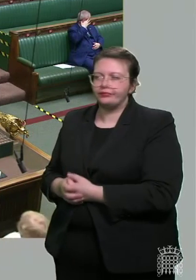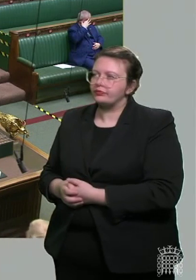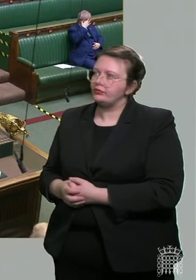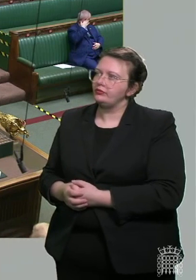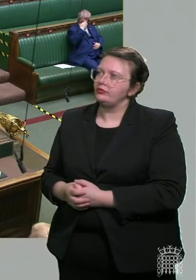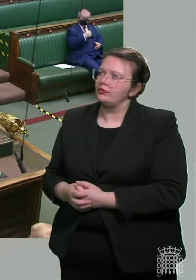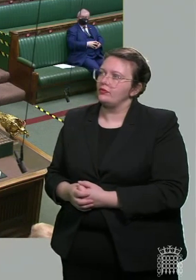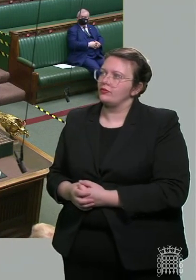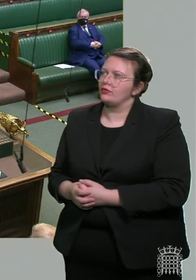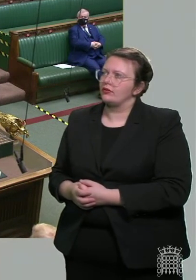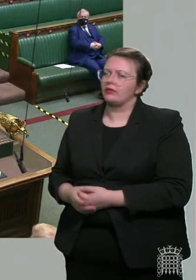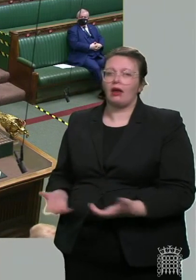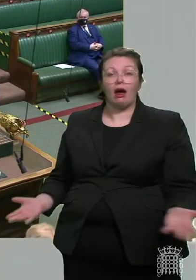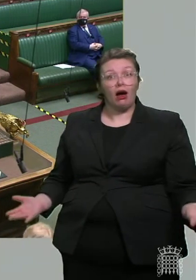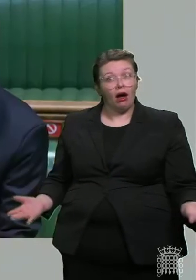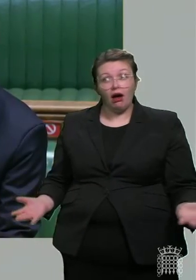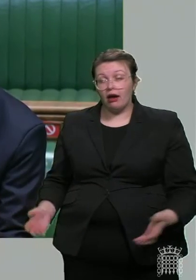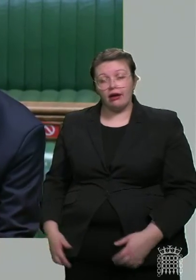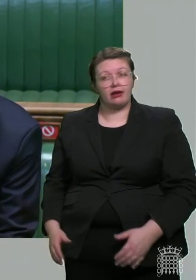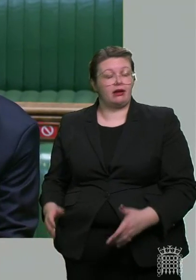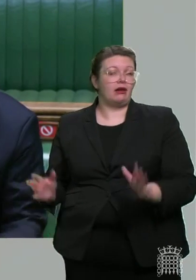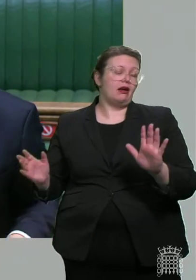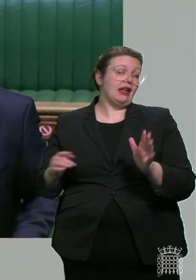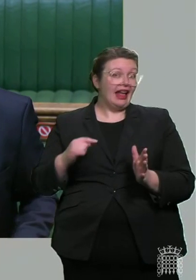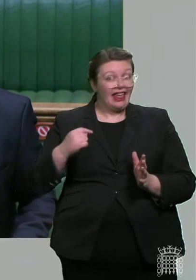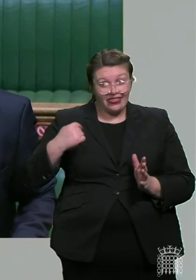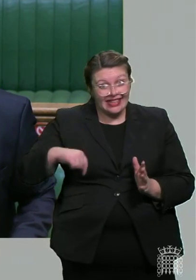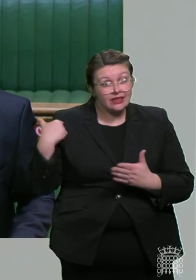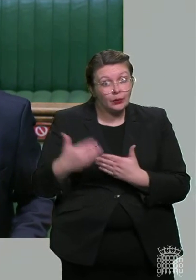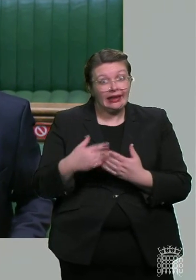This week the Government halved our international aid to Yemen.